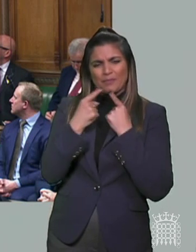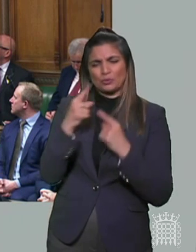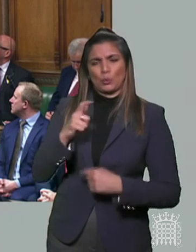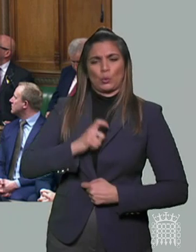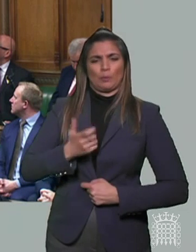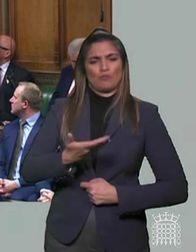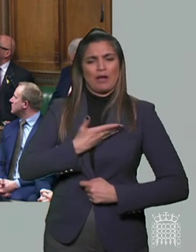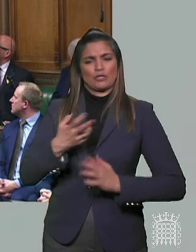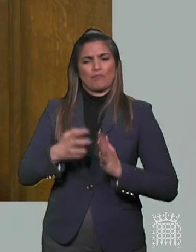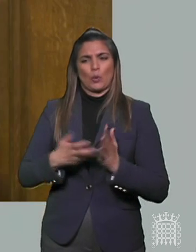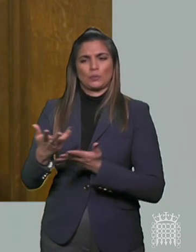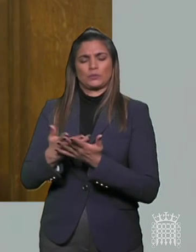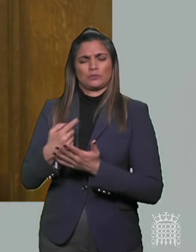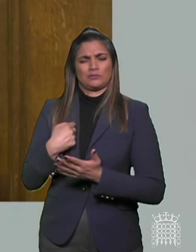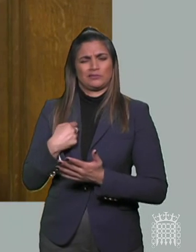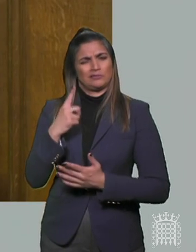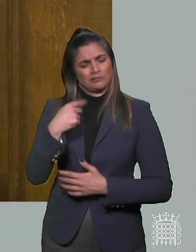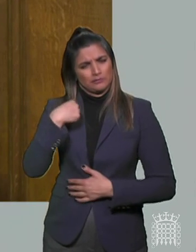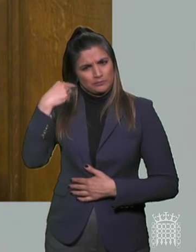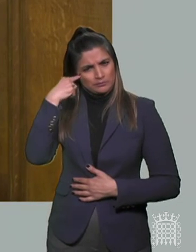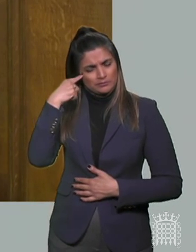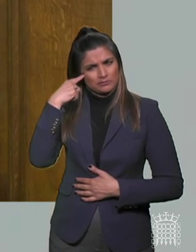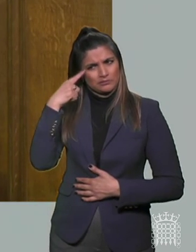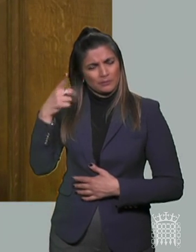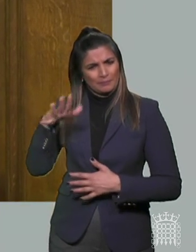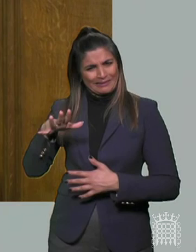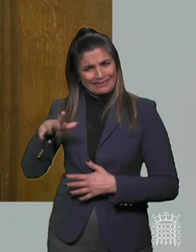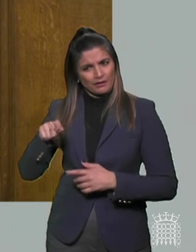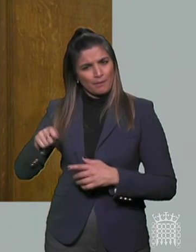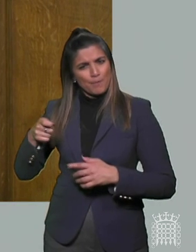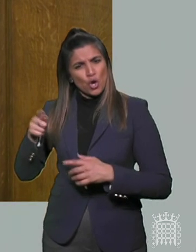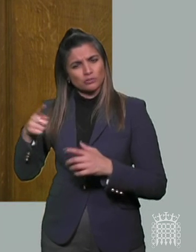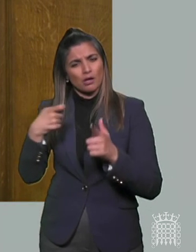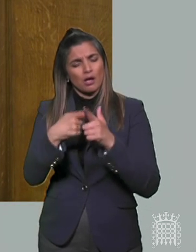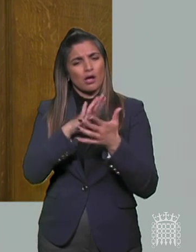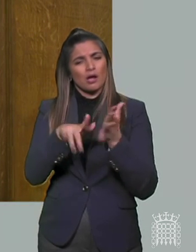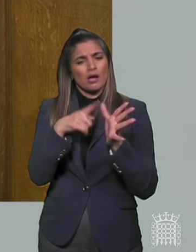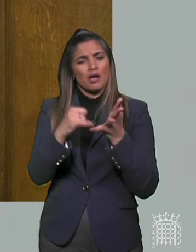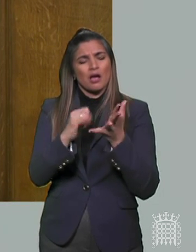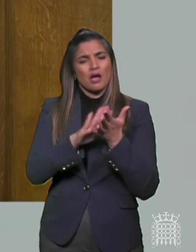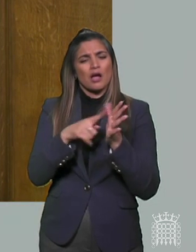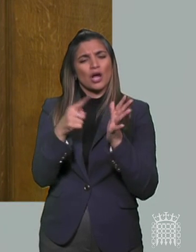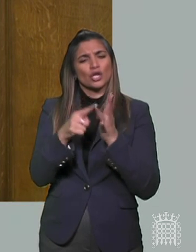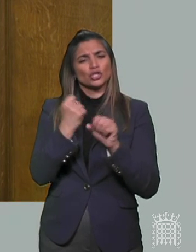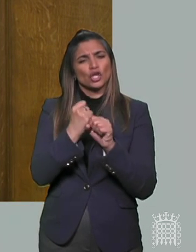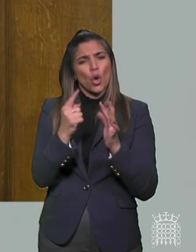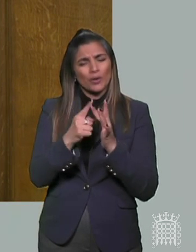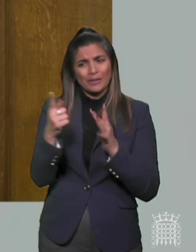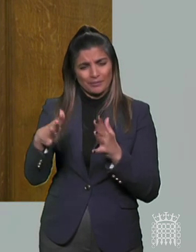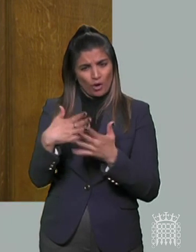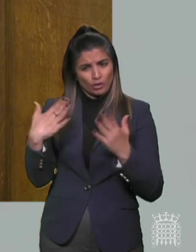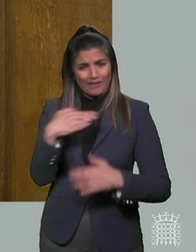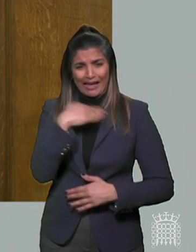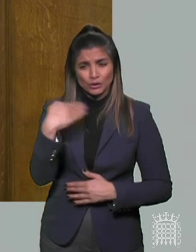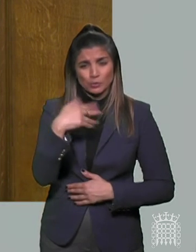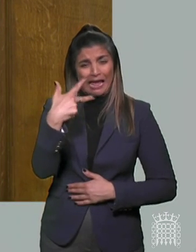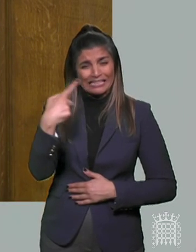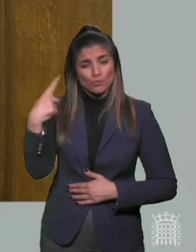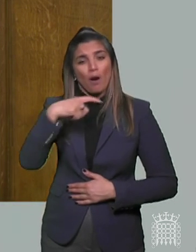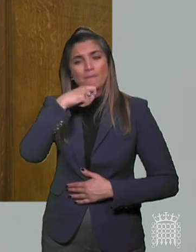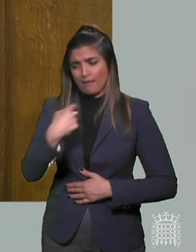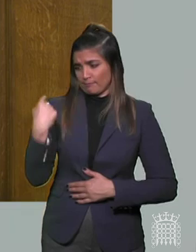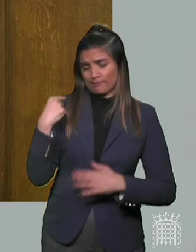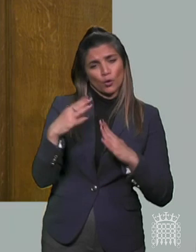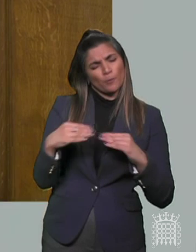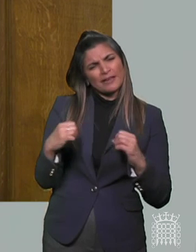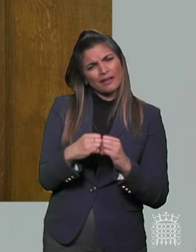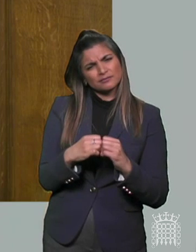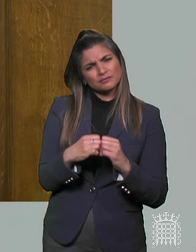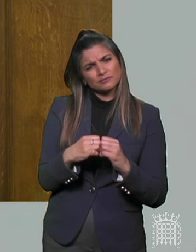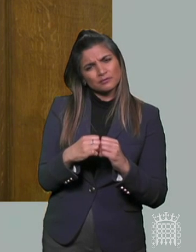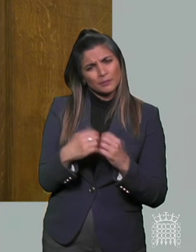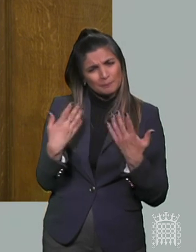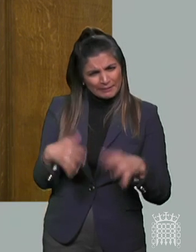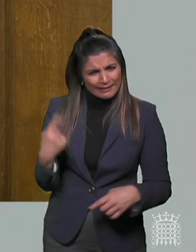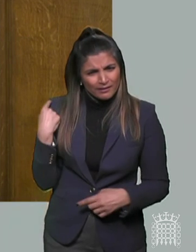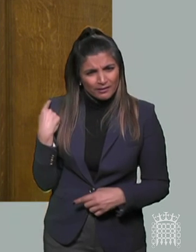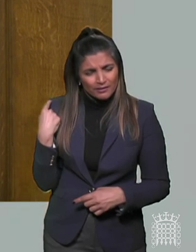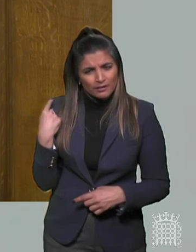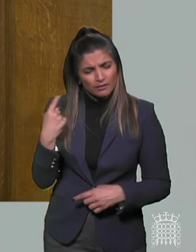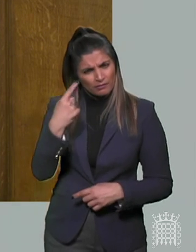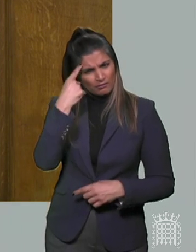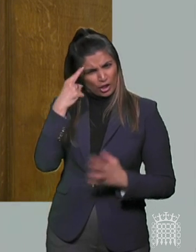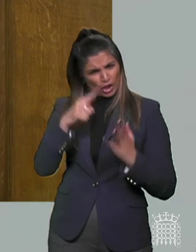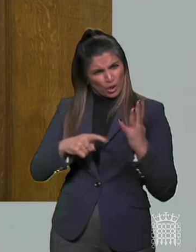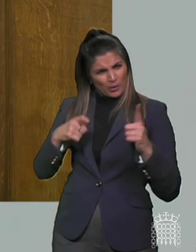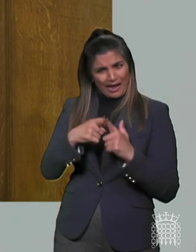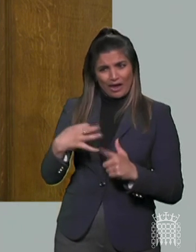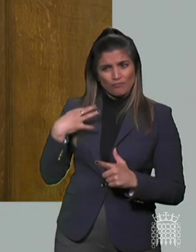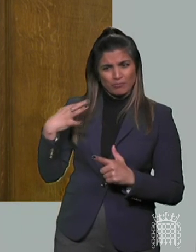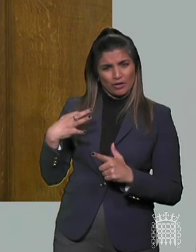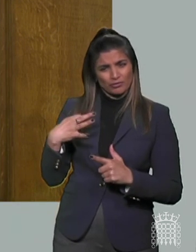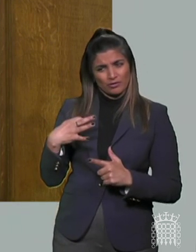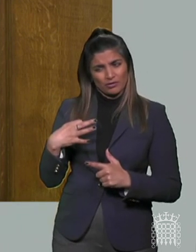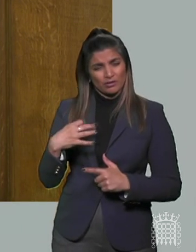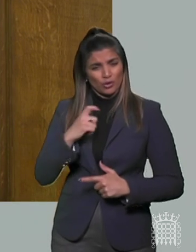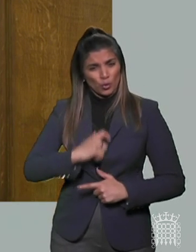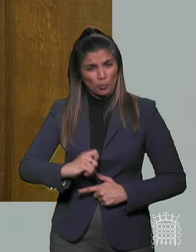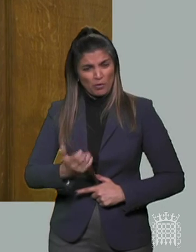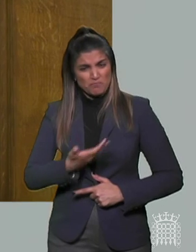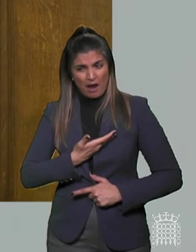In the light of the state murder of Jamal Khashoggi, and in the light of the brutal execution of 81 men at the weekend, why does the Deputy Prime Minister think the UK’s representations on human rights are so ineffective?